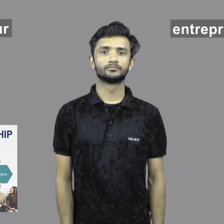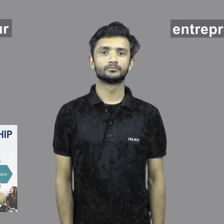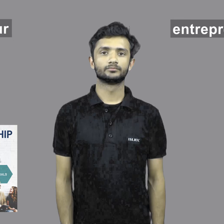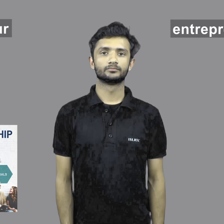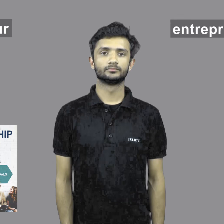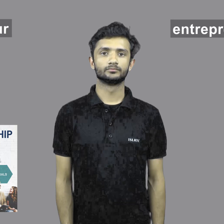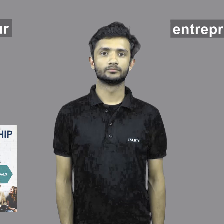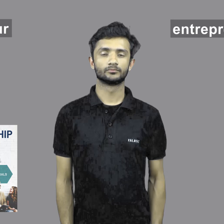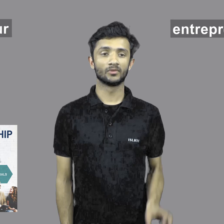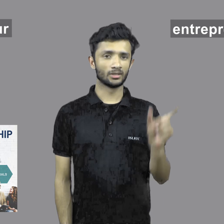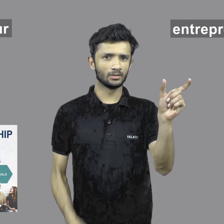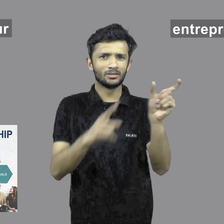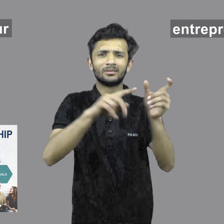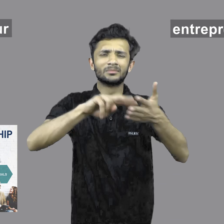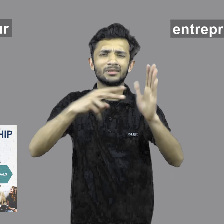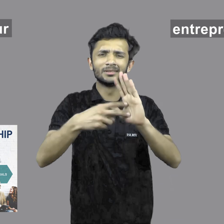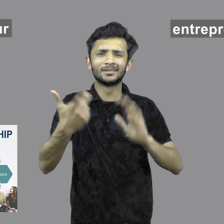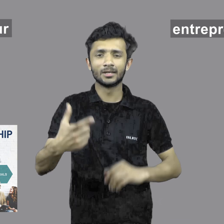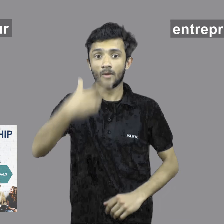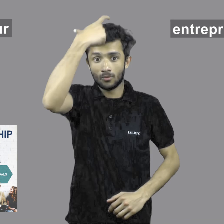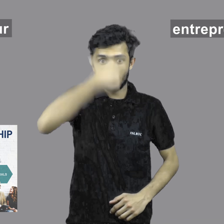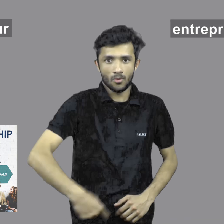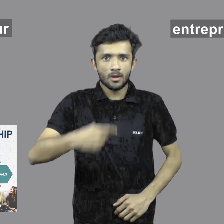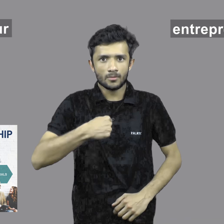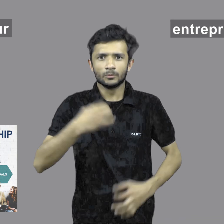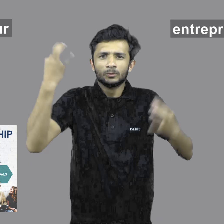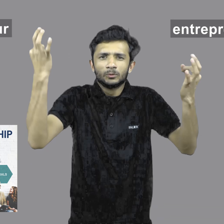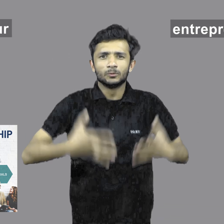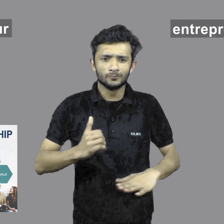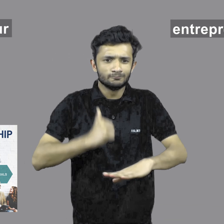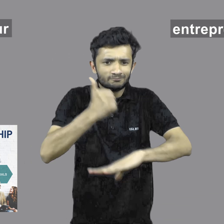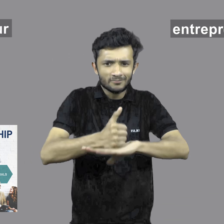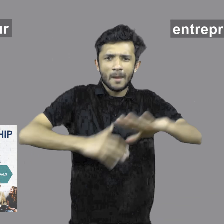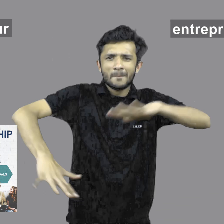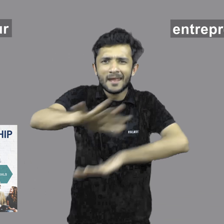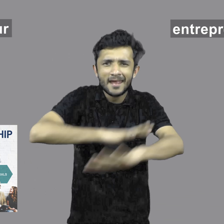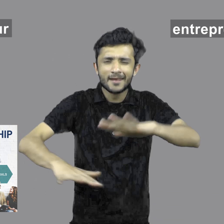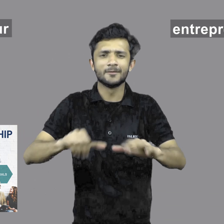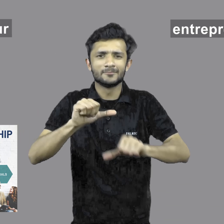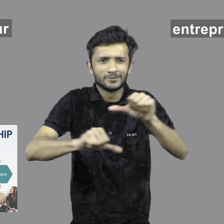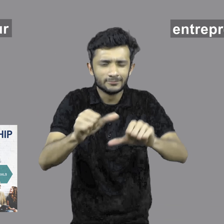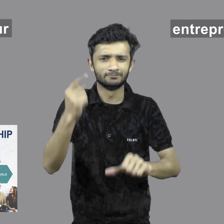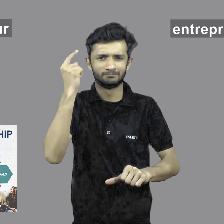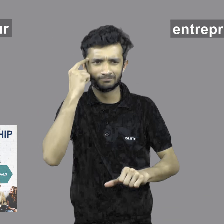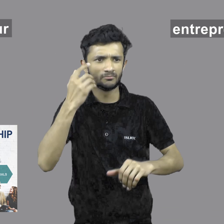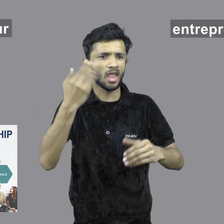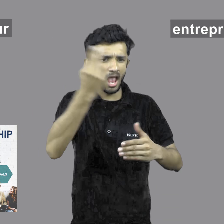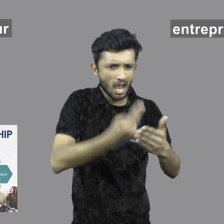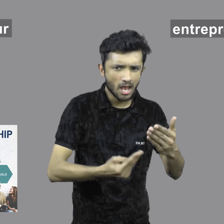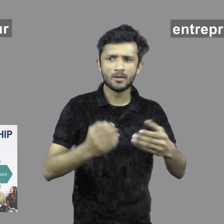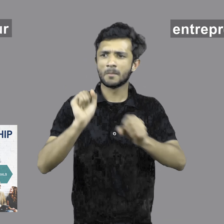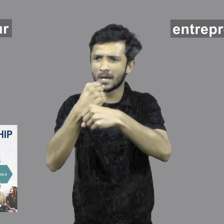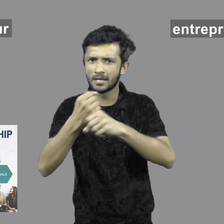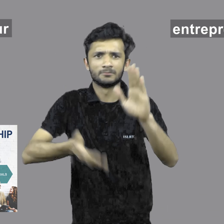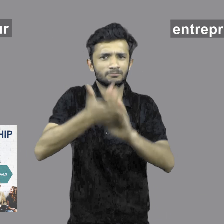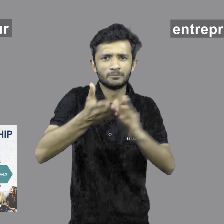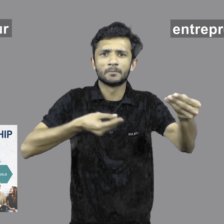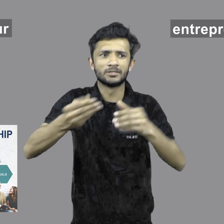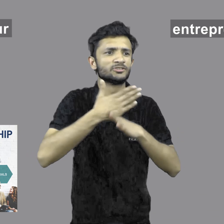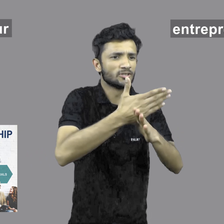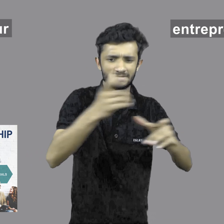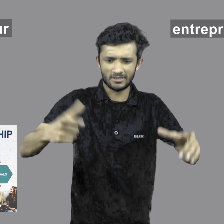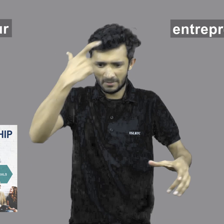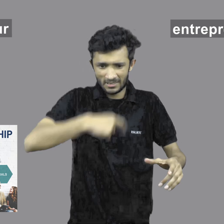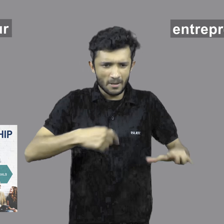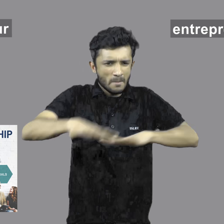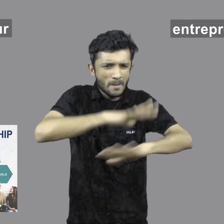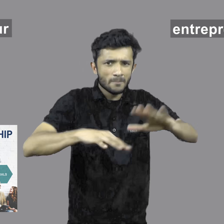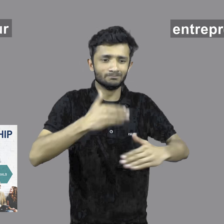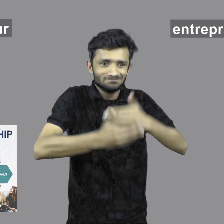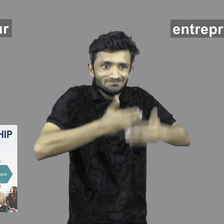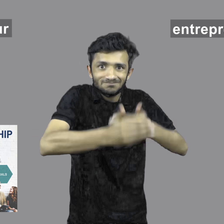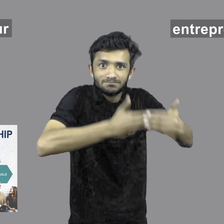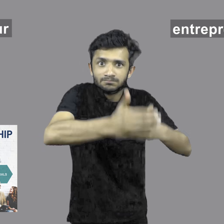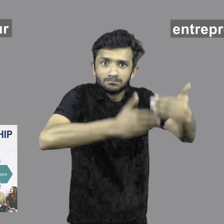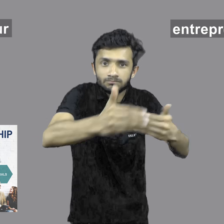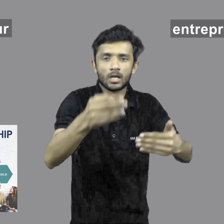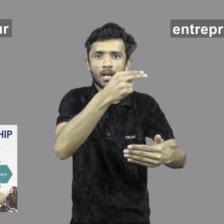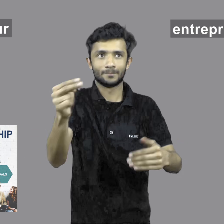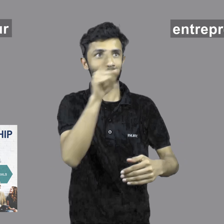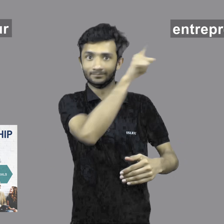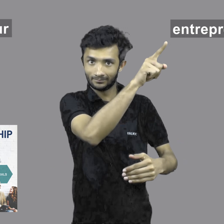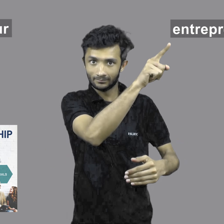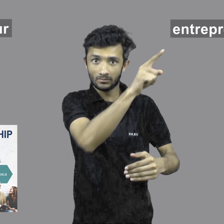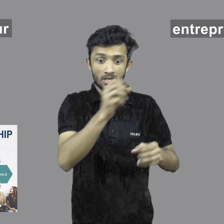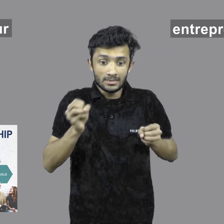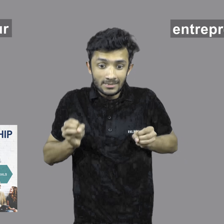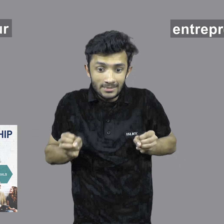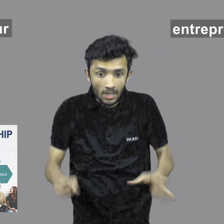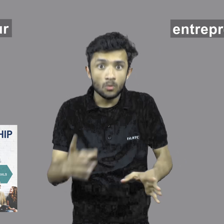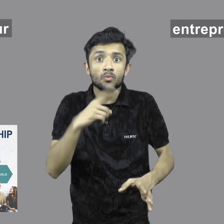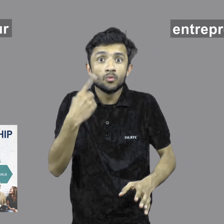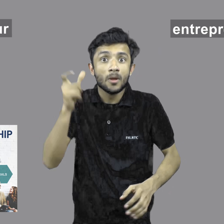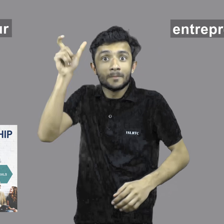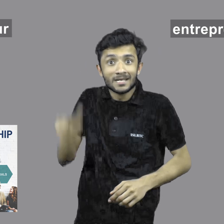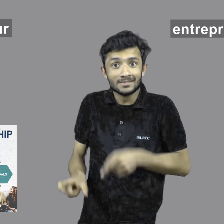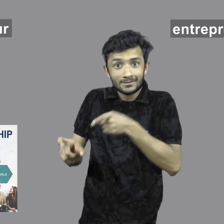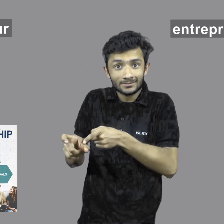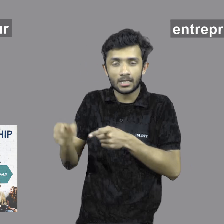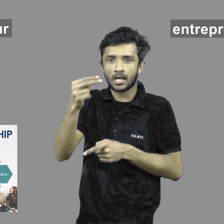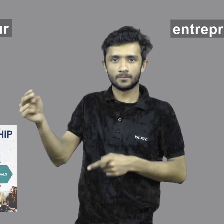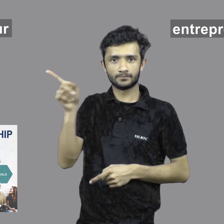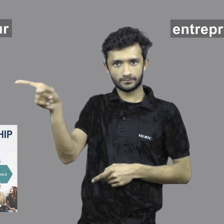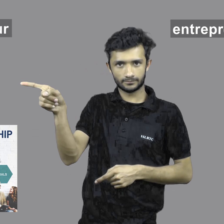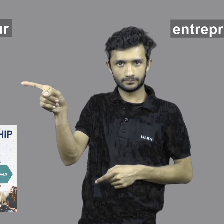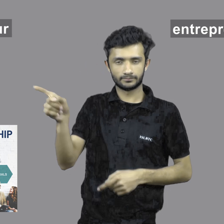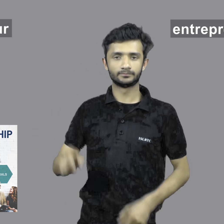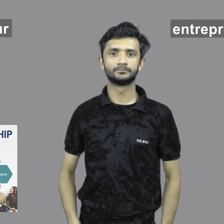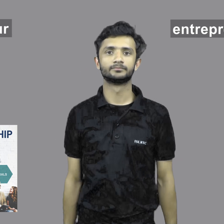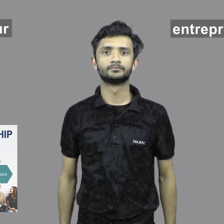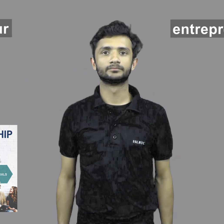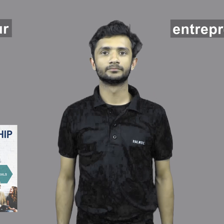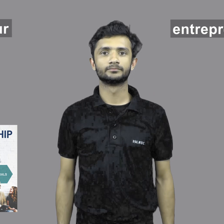Entrepreneur And Entrepreneurship